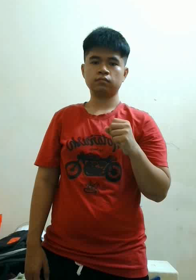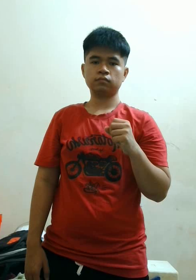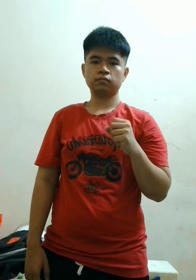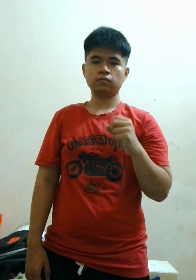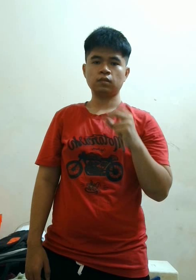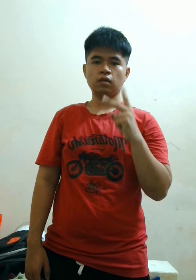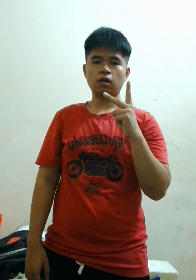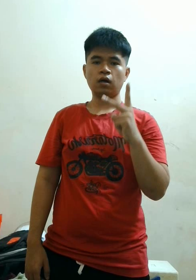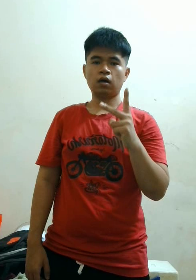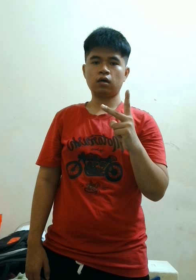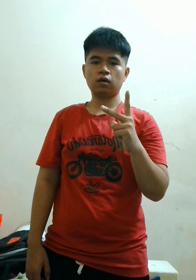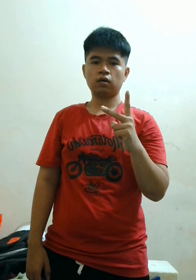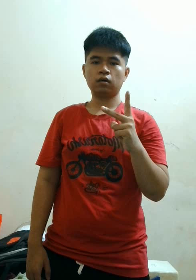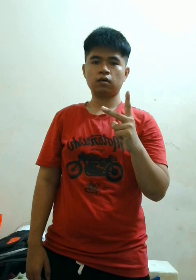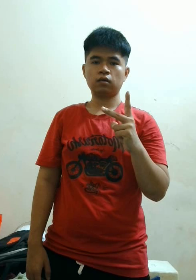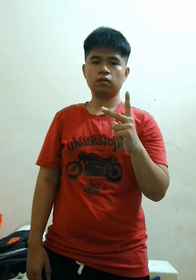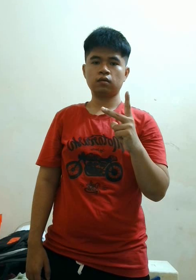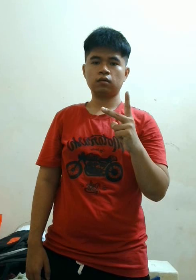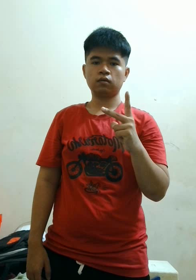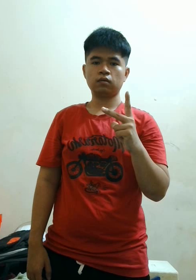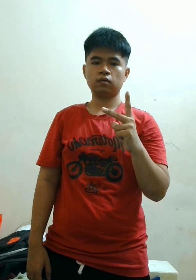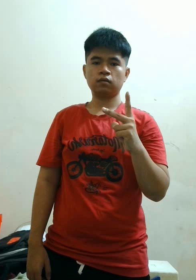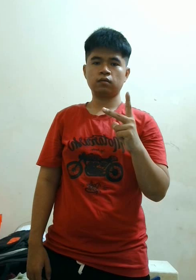h